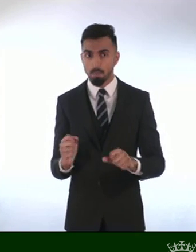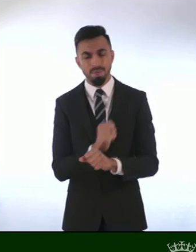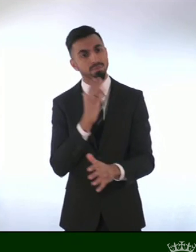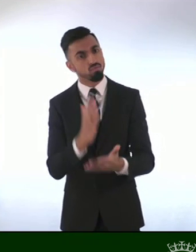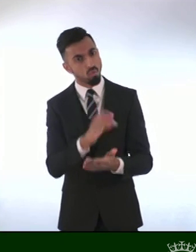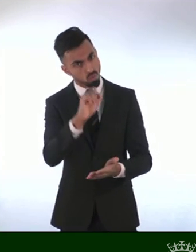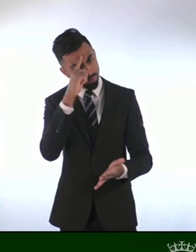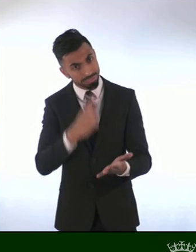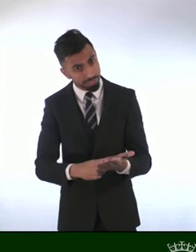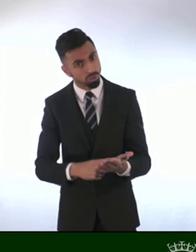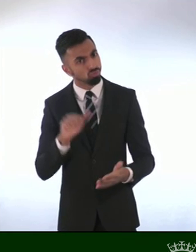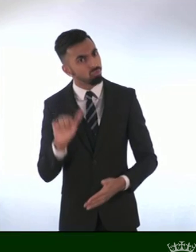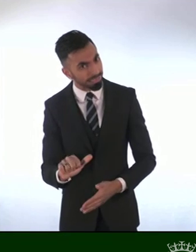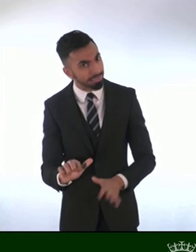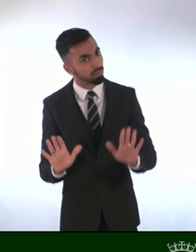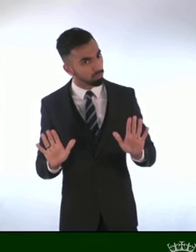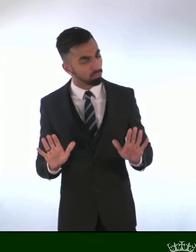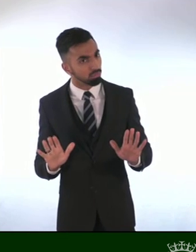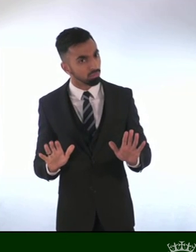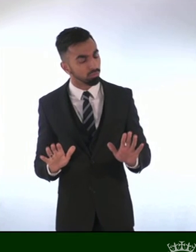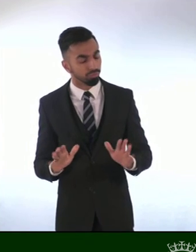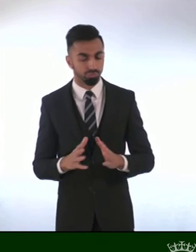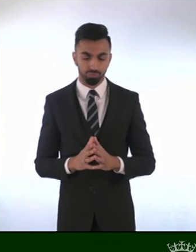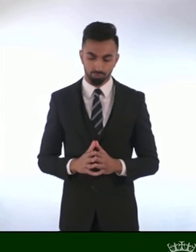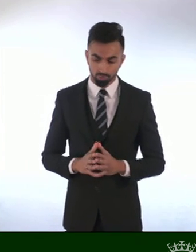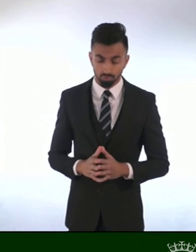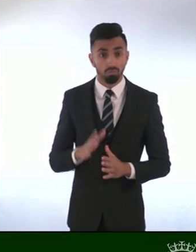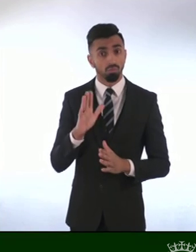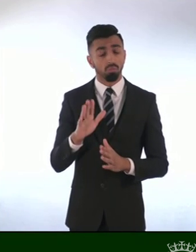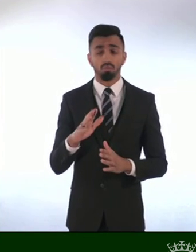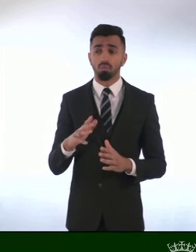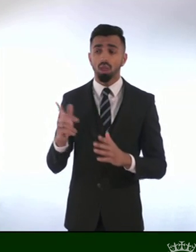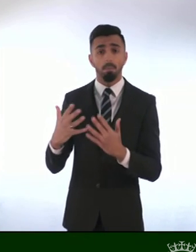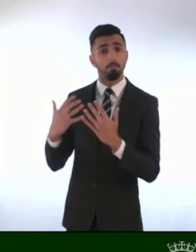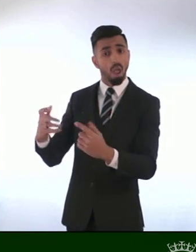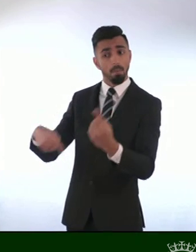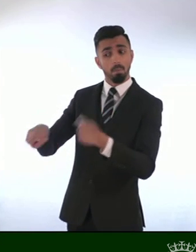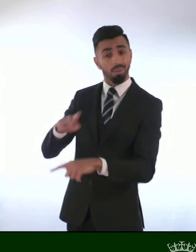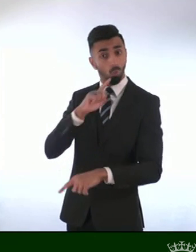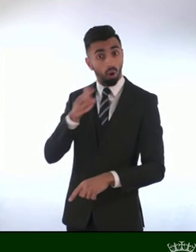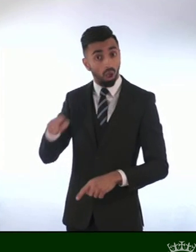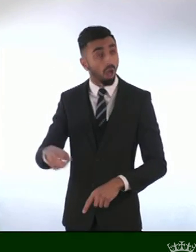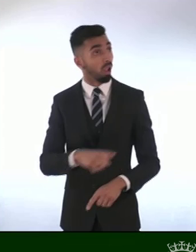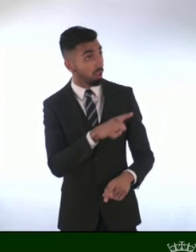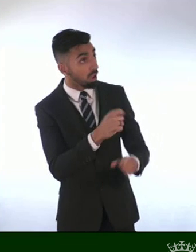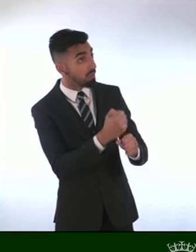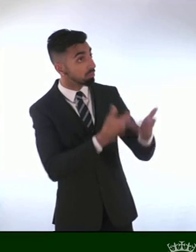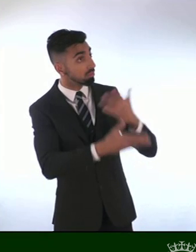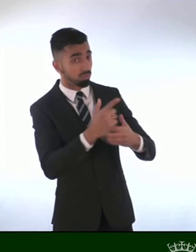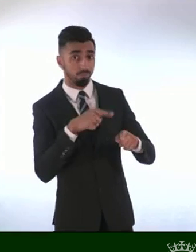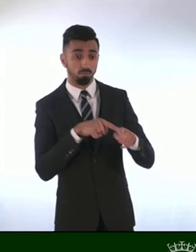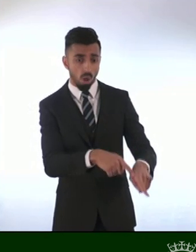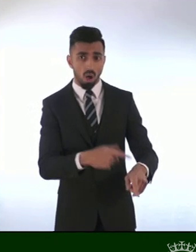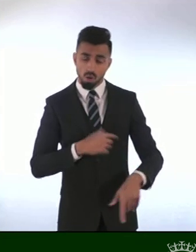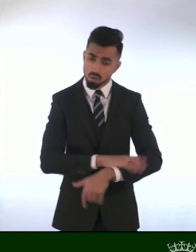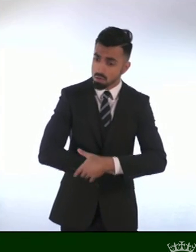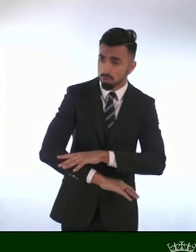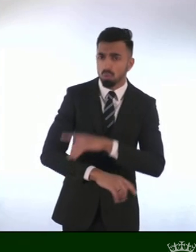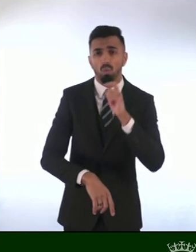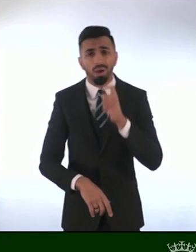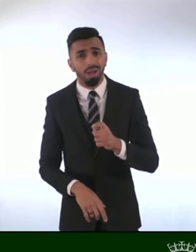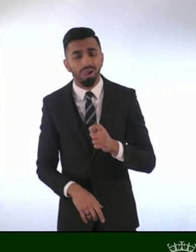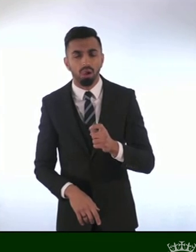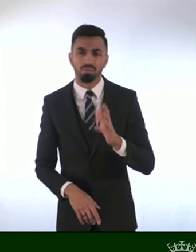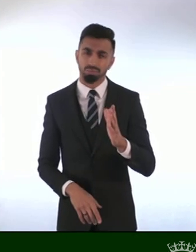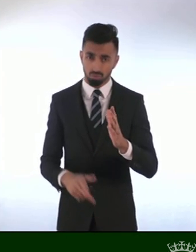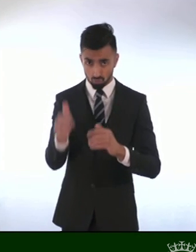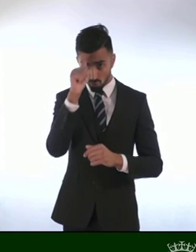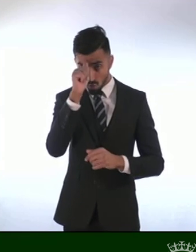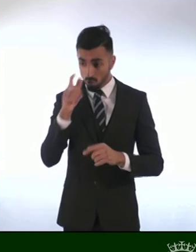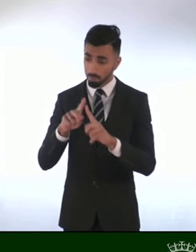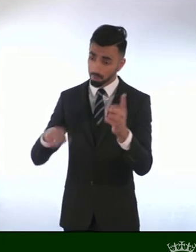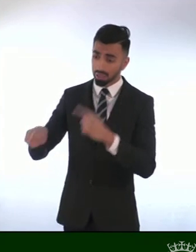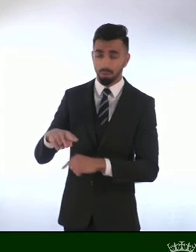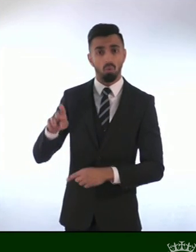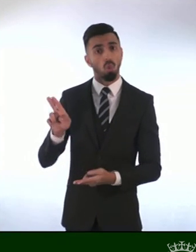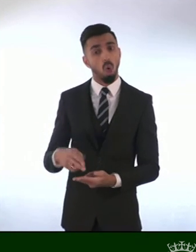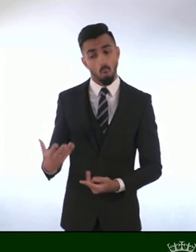Every member of the public will make sacrifices in the effort to stop the spread of coronavirus, but those on low pay, self-employed workers and small business owners are understandably worried.